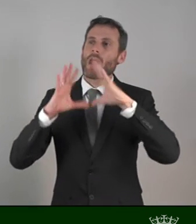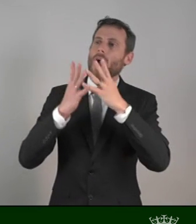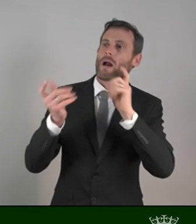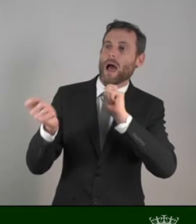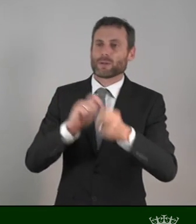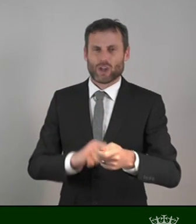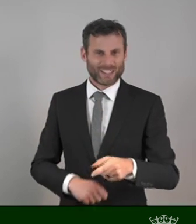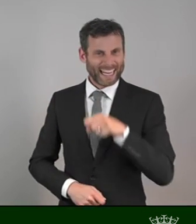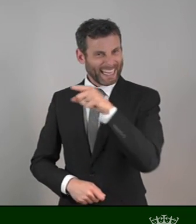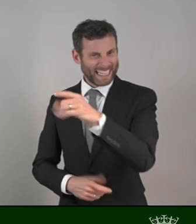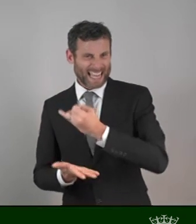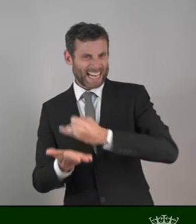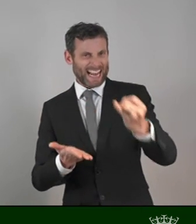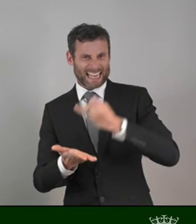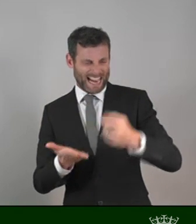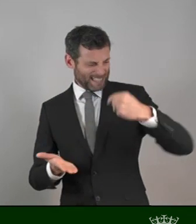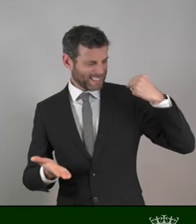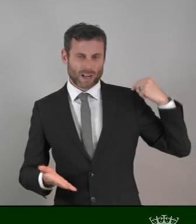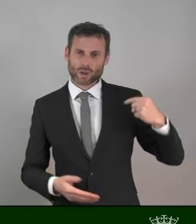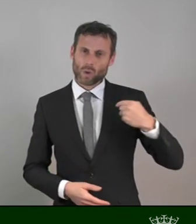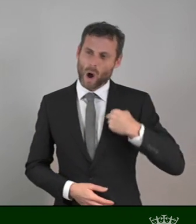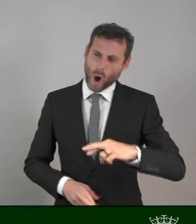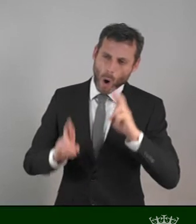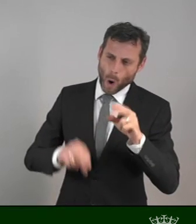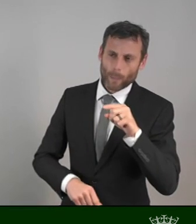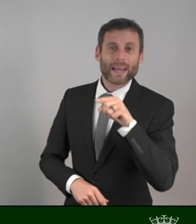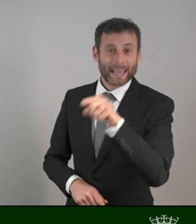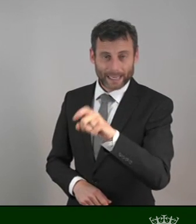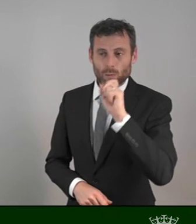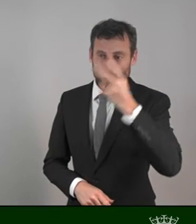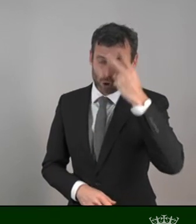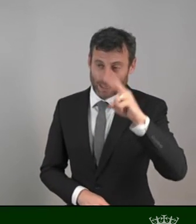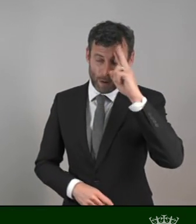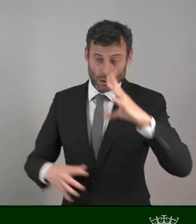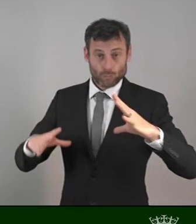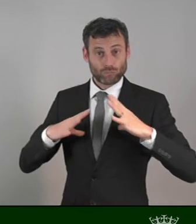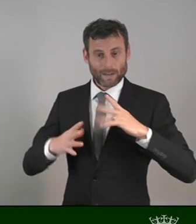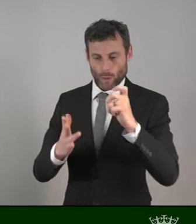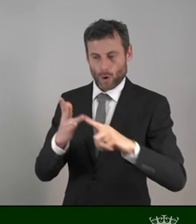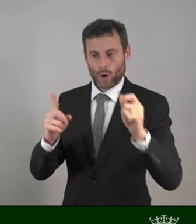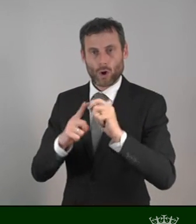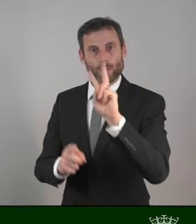I hope, for the sake of our future, that he changes his mind before COP26 meets in Glasgow.